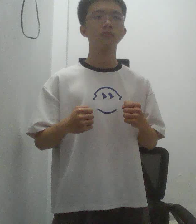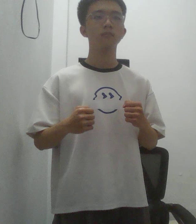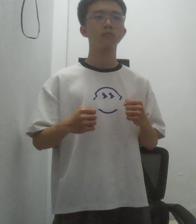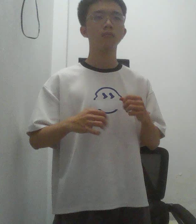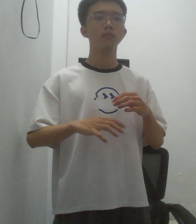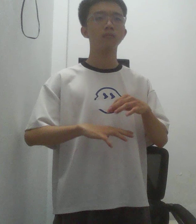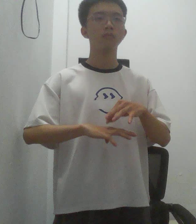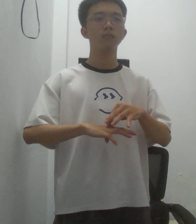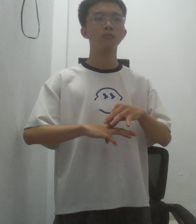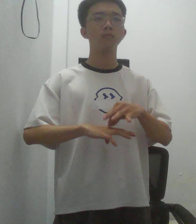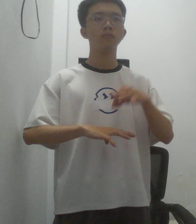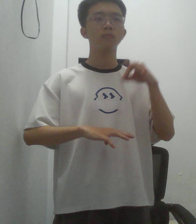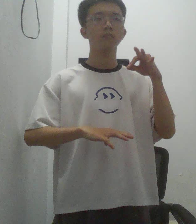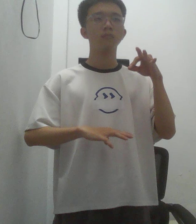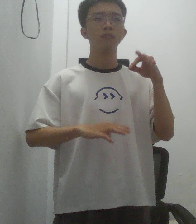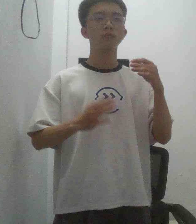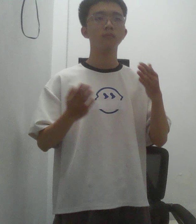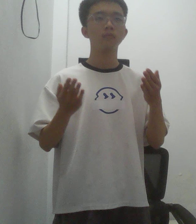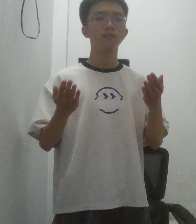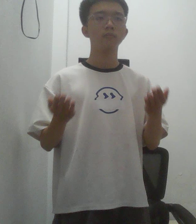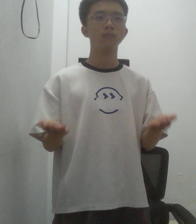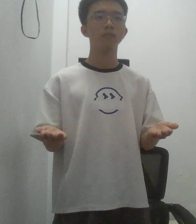tuan nay